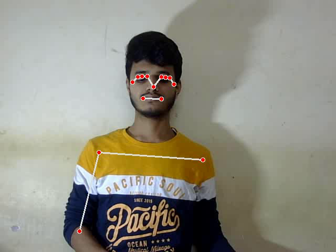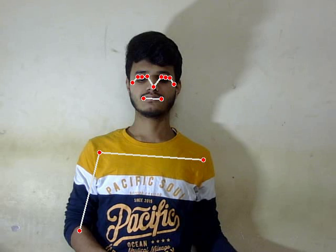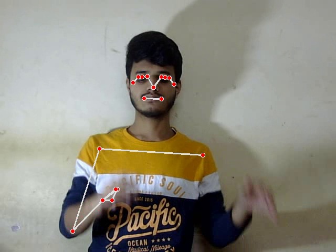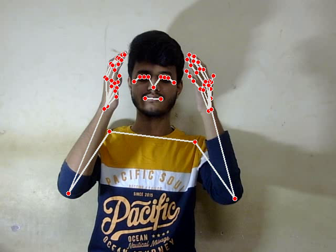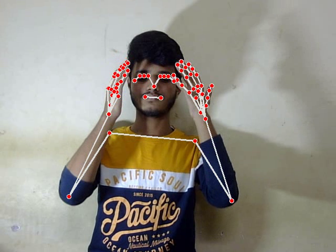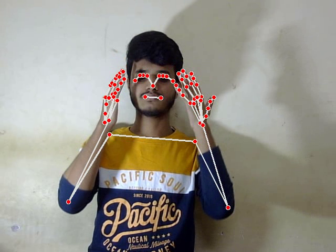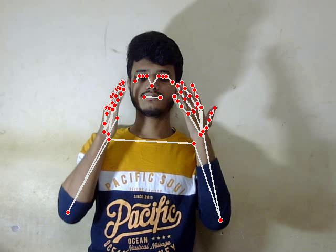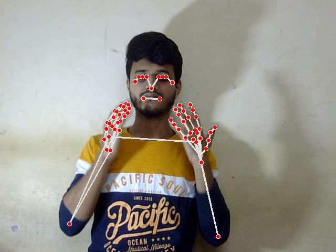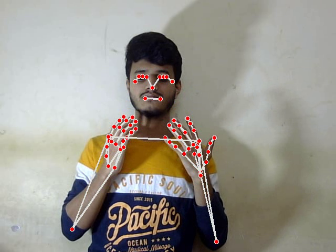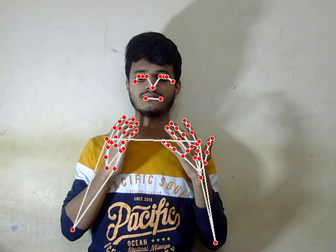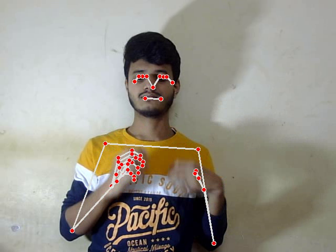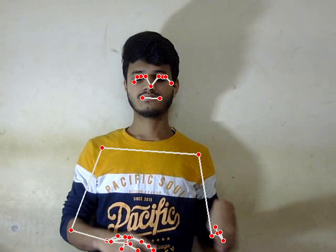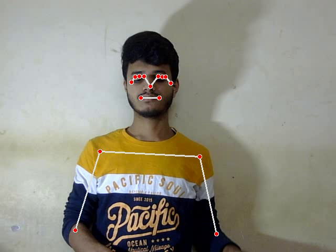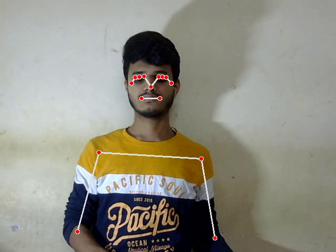sad